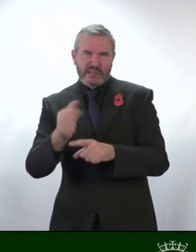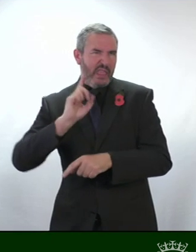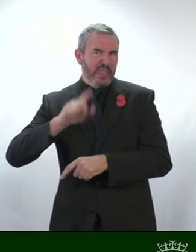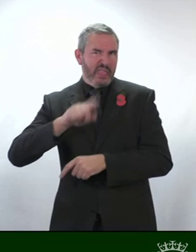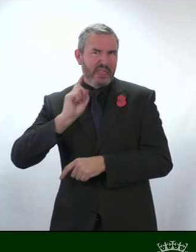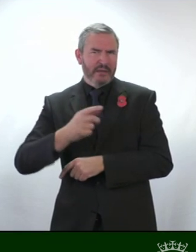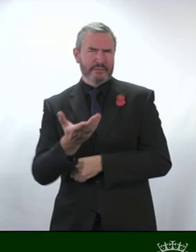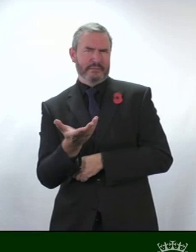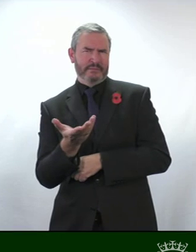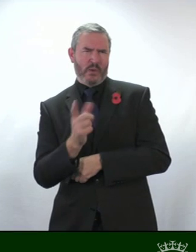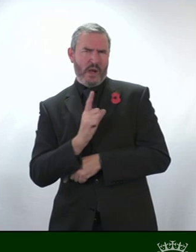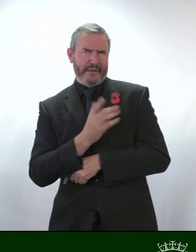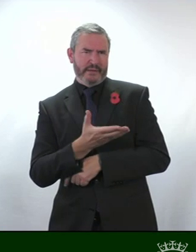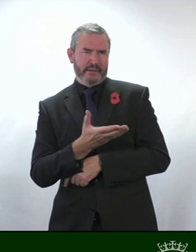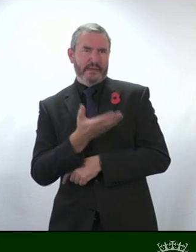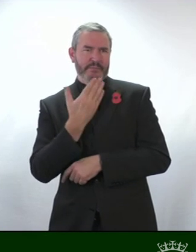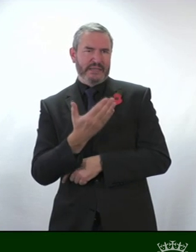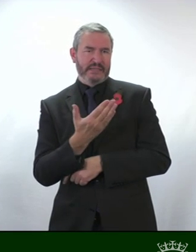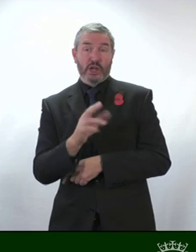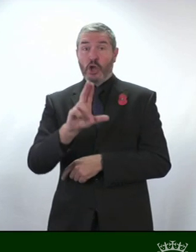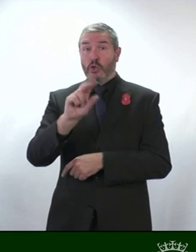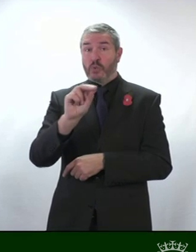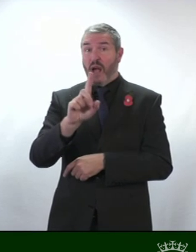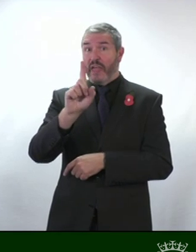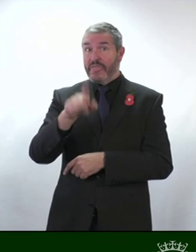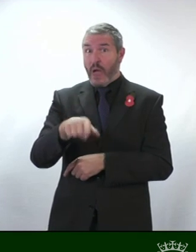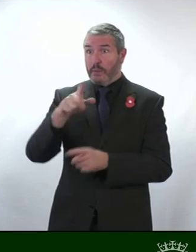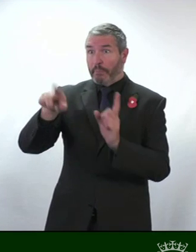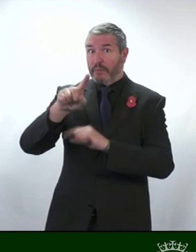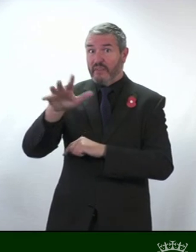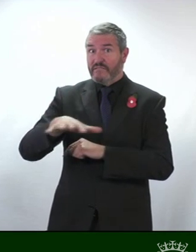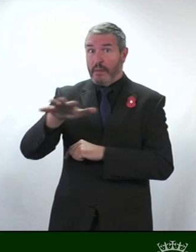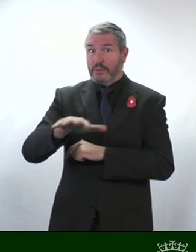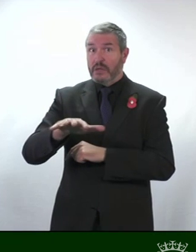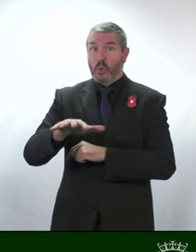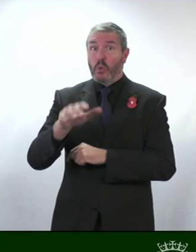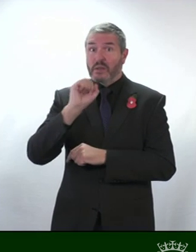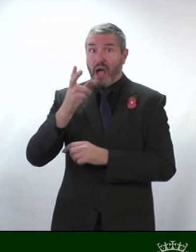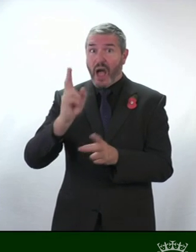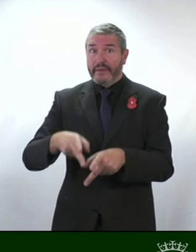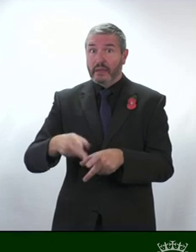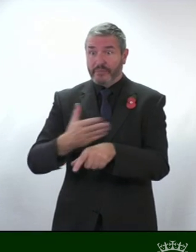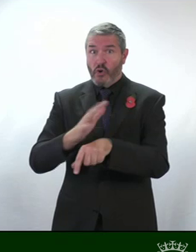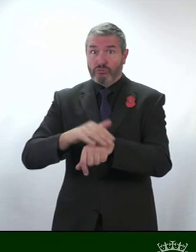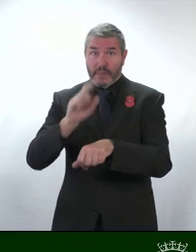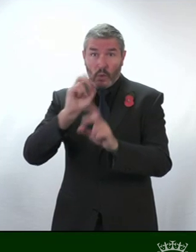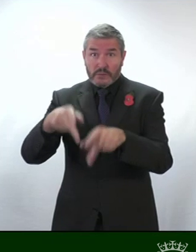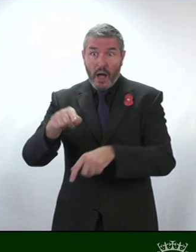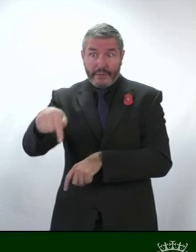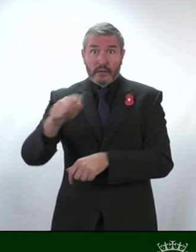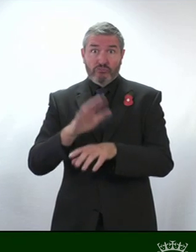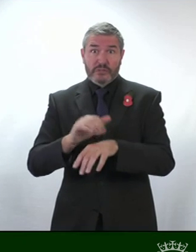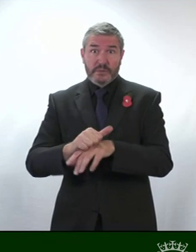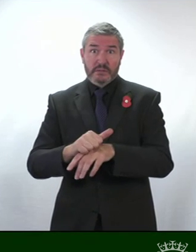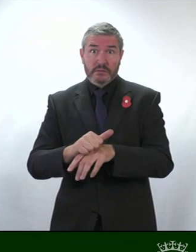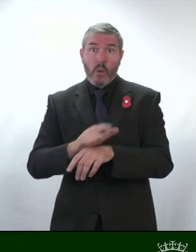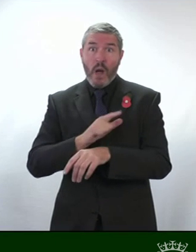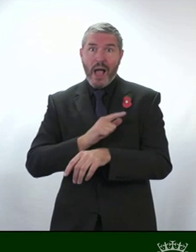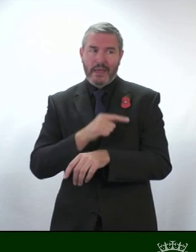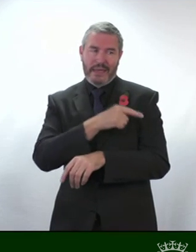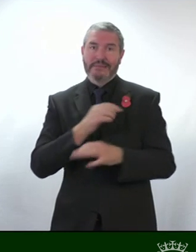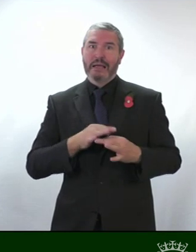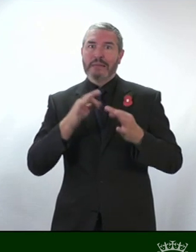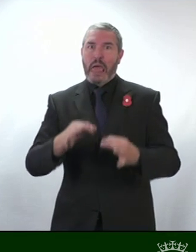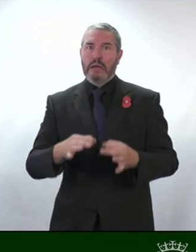What will he say to the families of the 12,000 people who will die by Christmas, as SAGE forecasts?